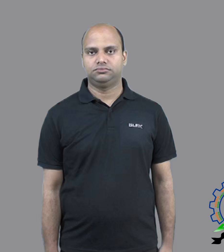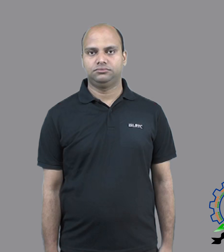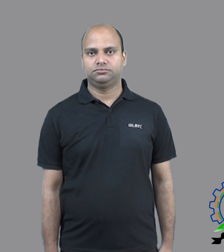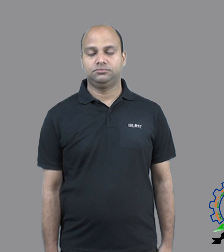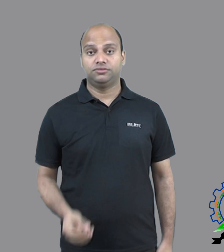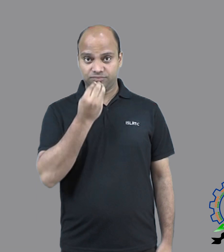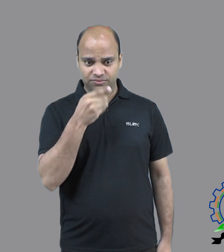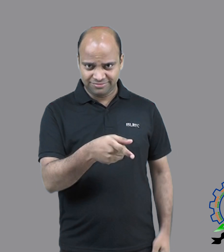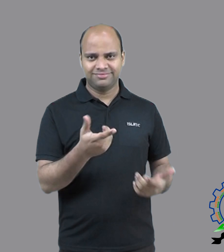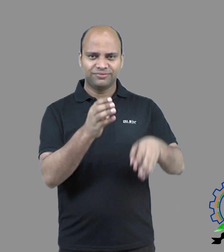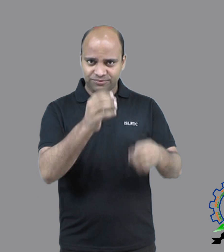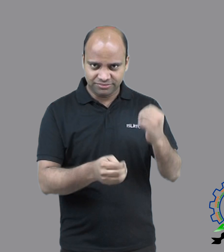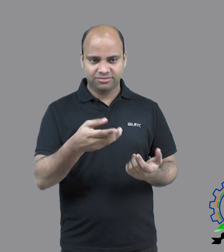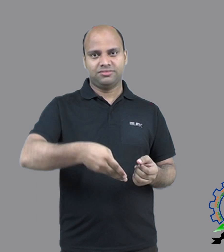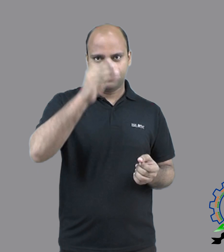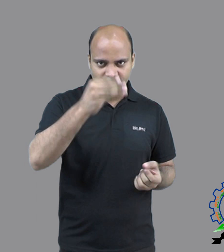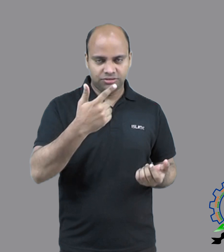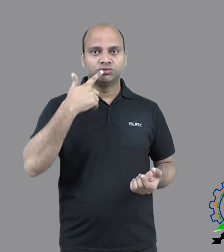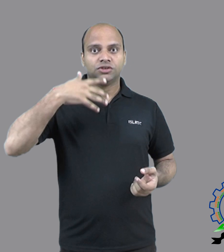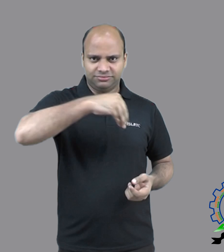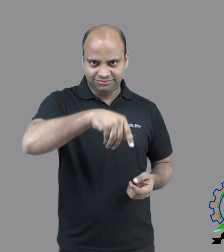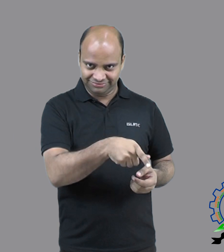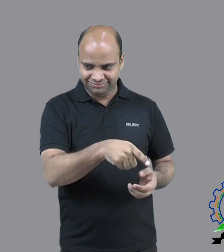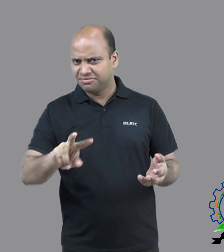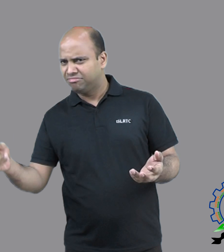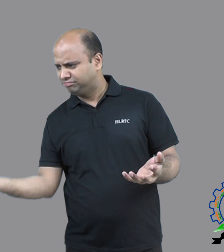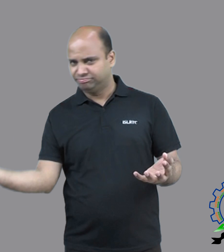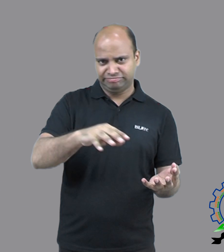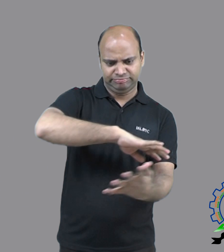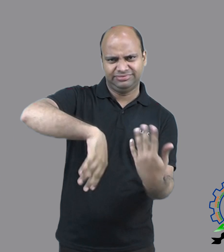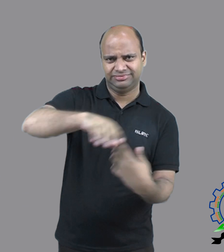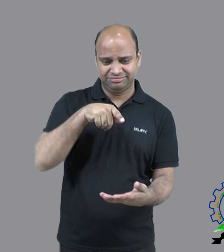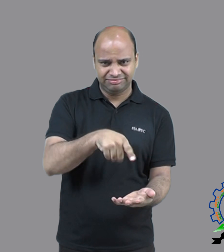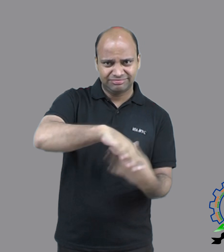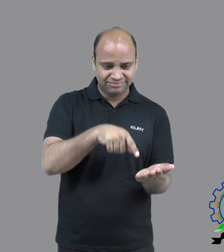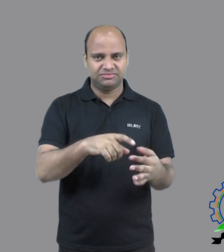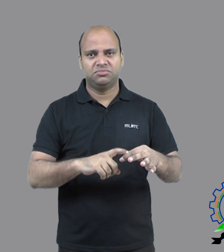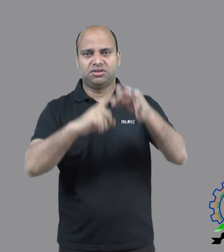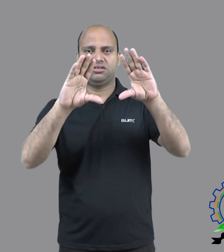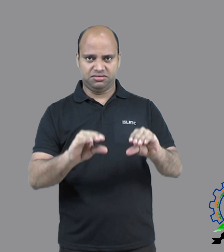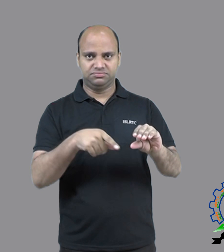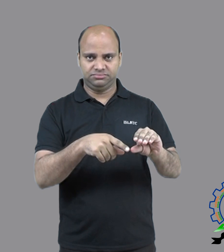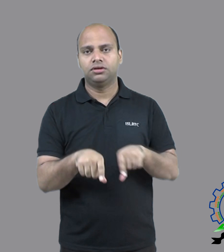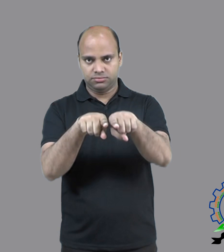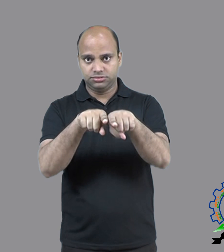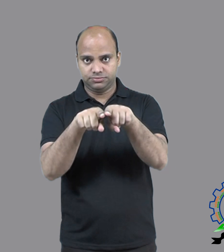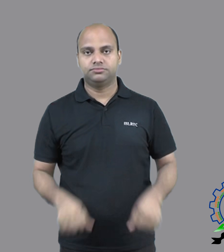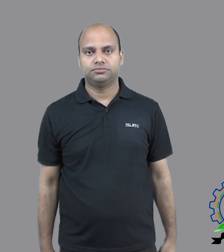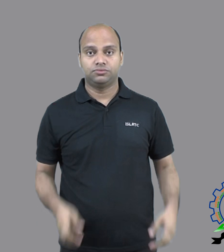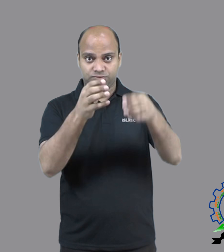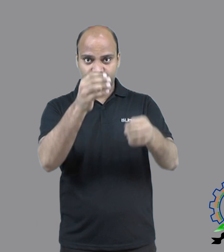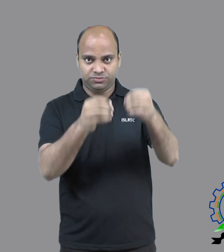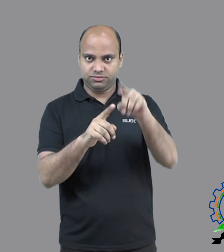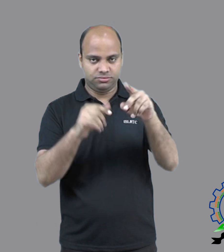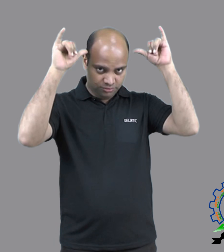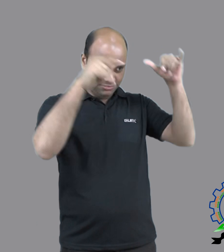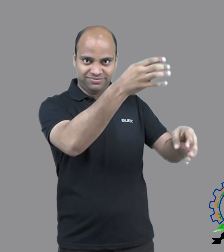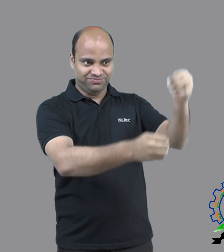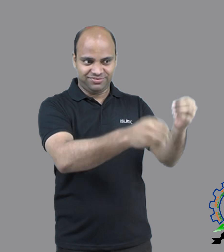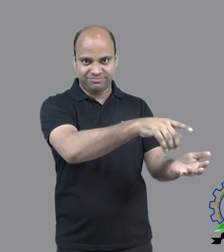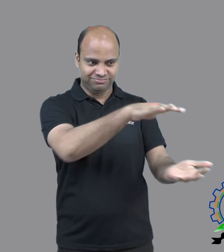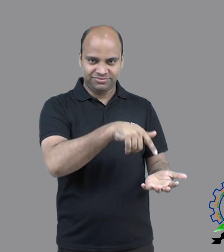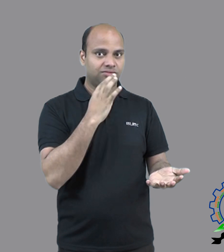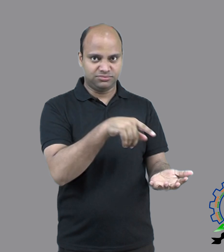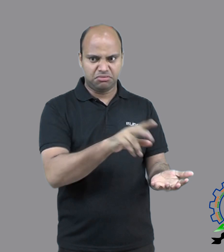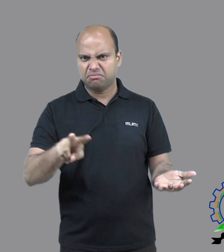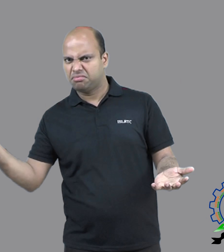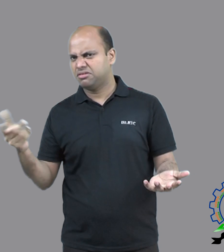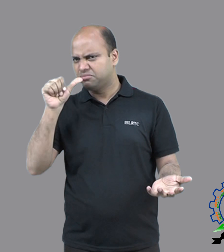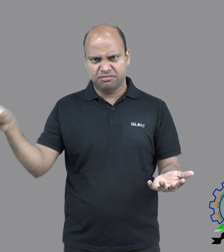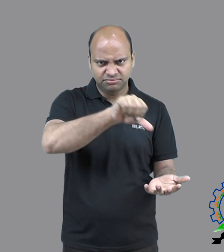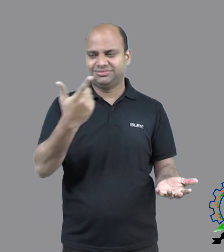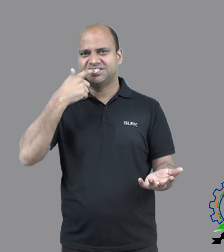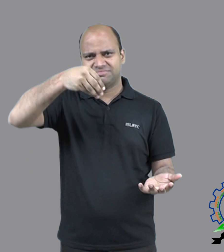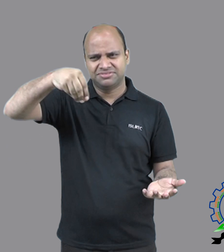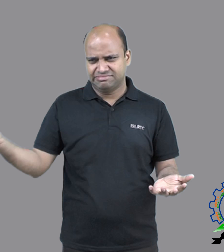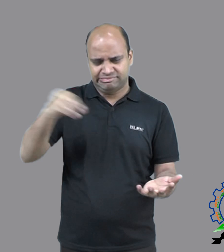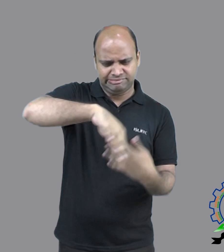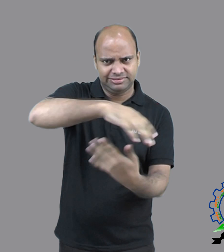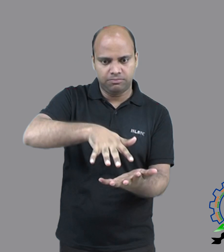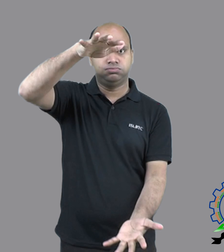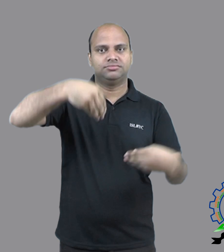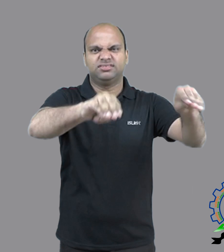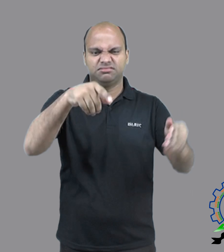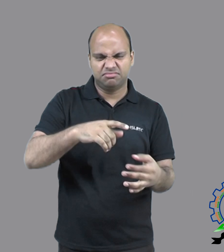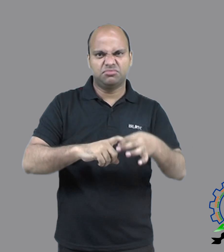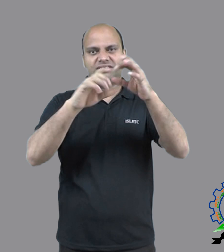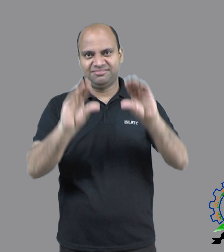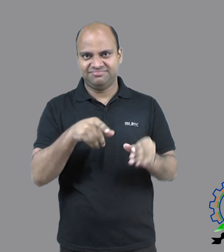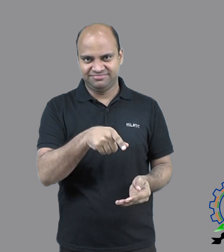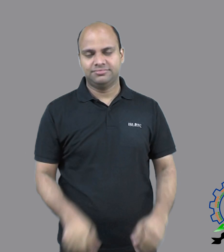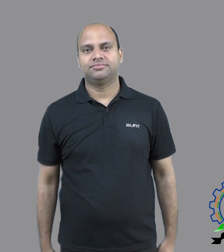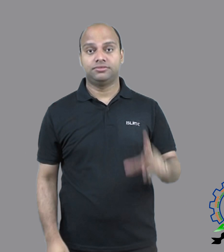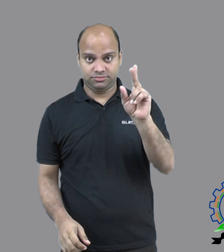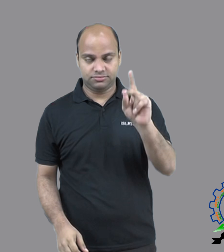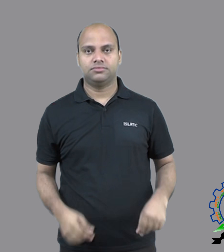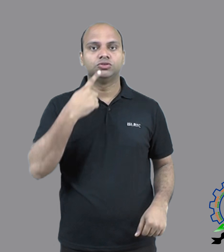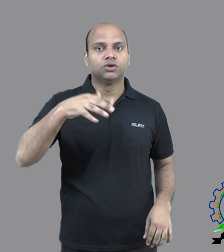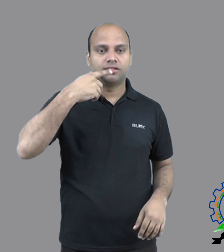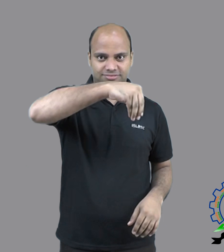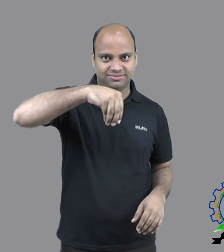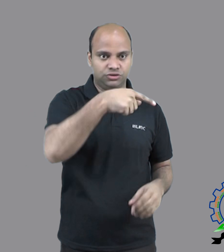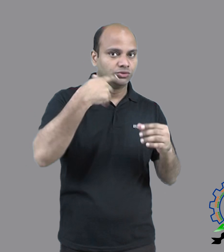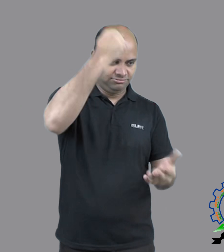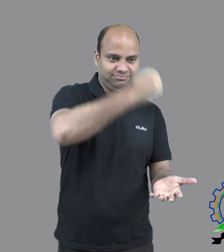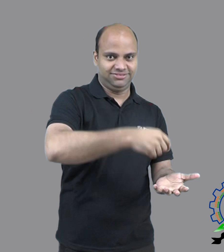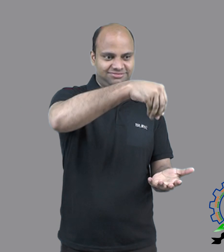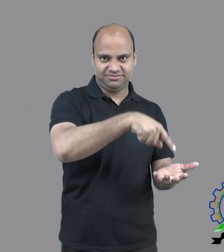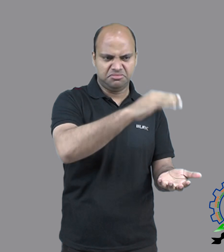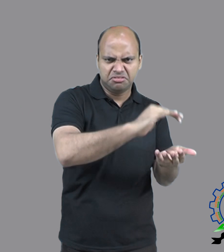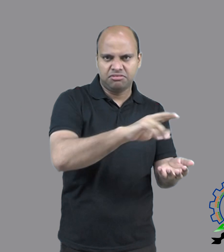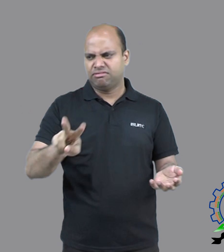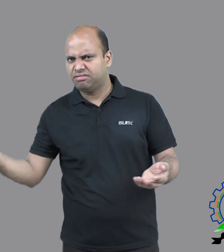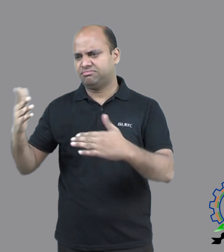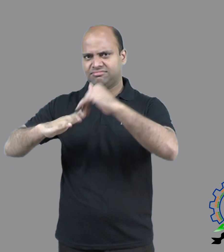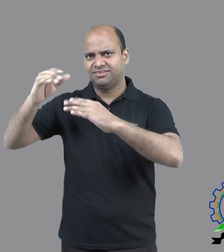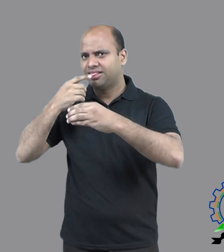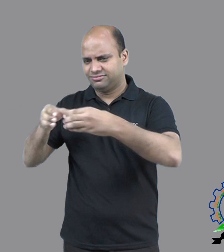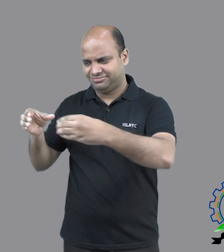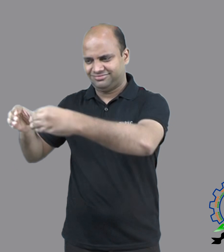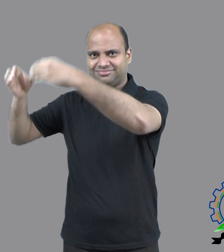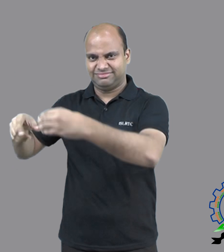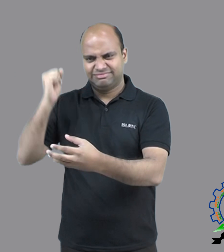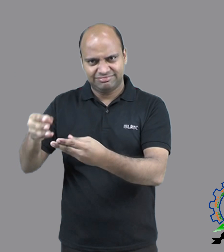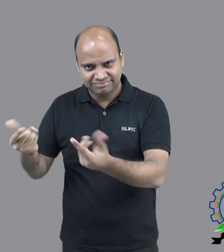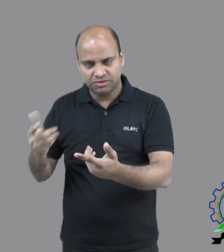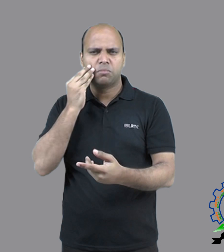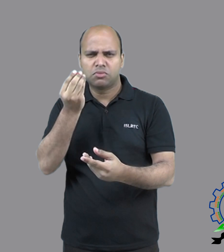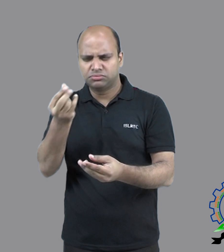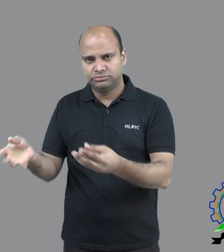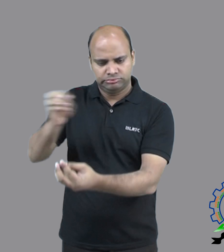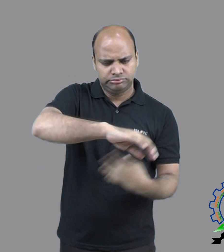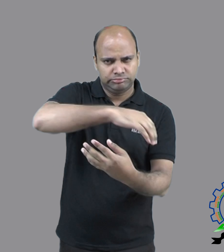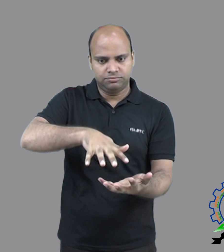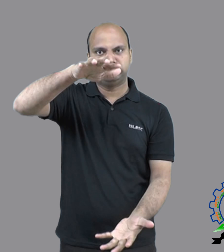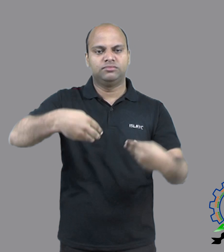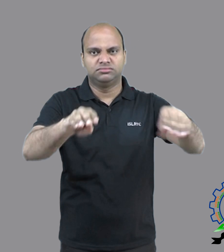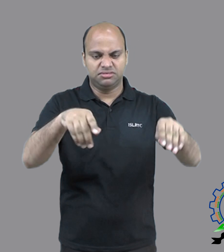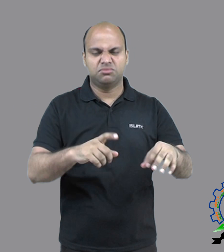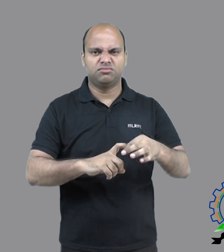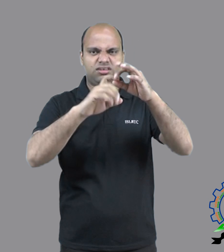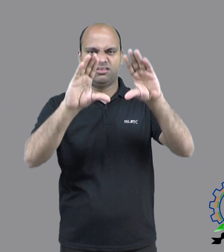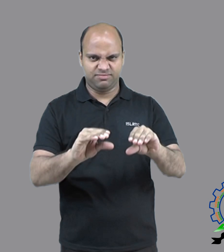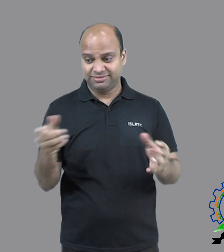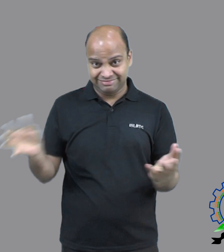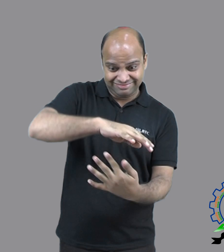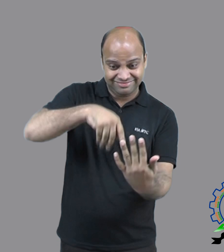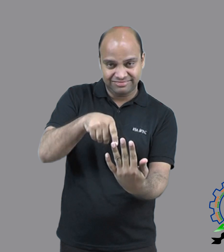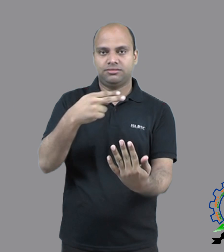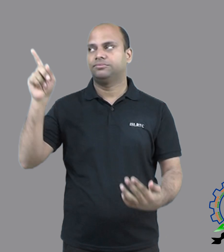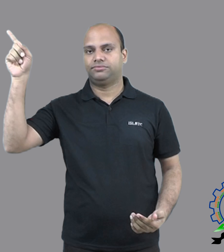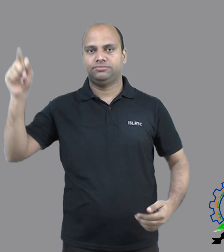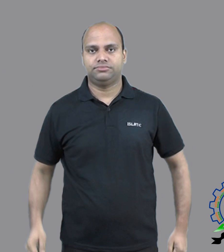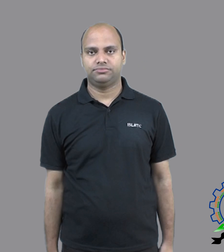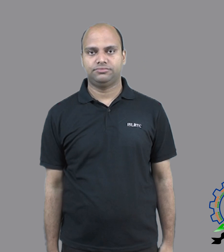Adulteration